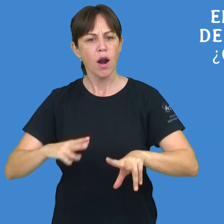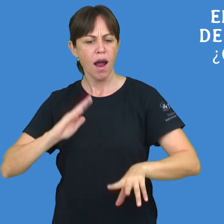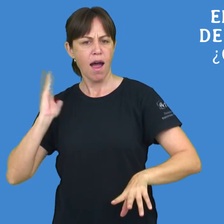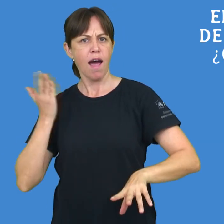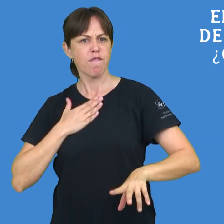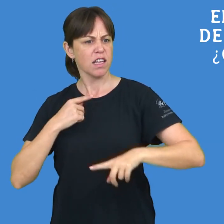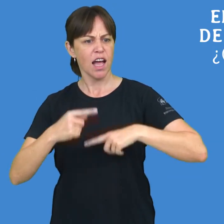afectar